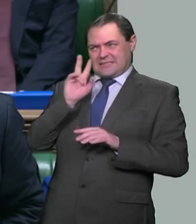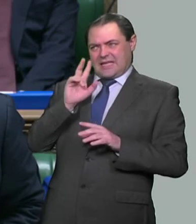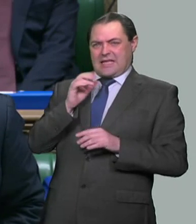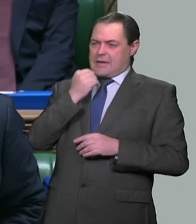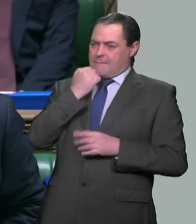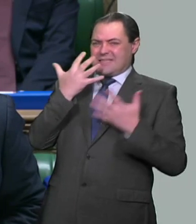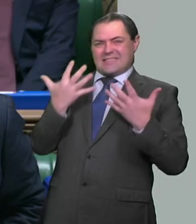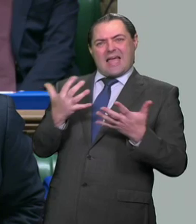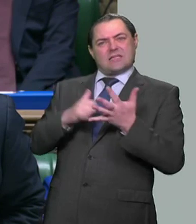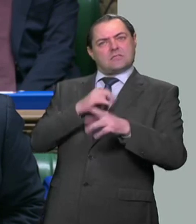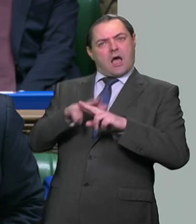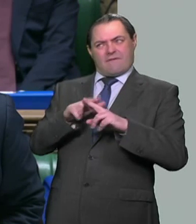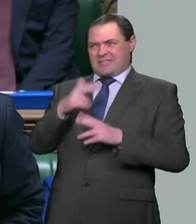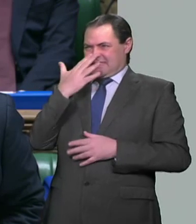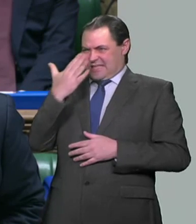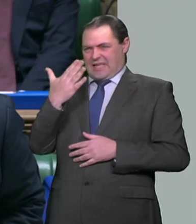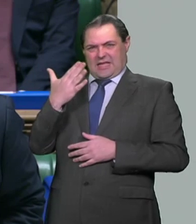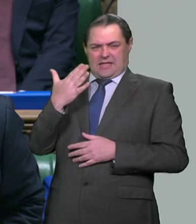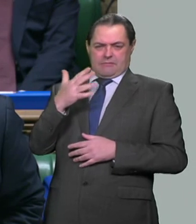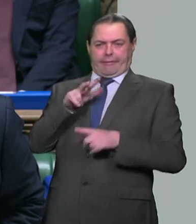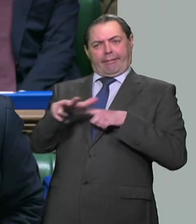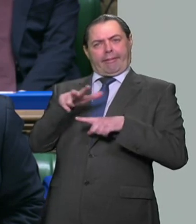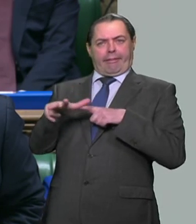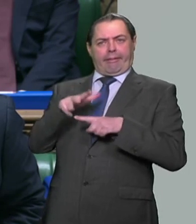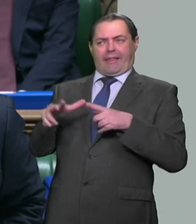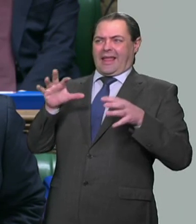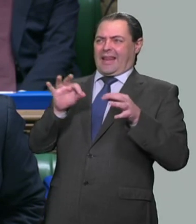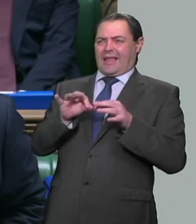10 staff seeming to make light of lockdown measures?